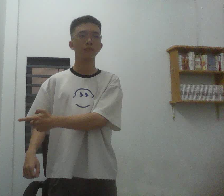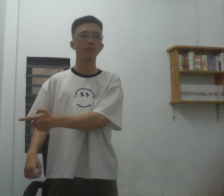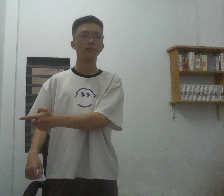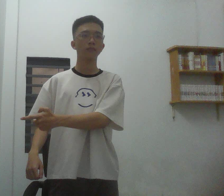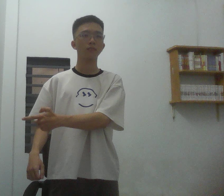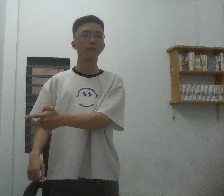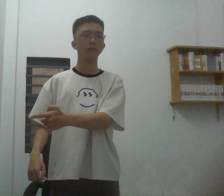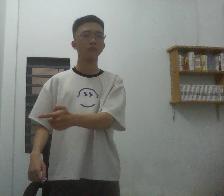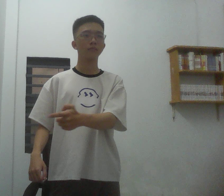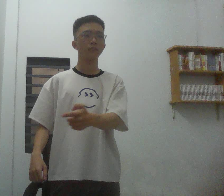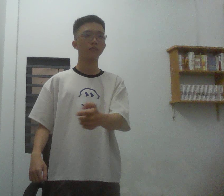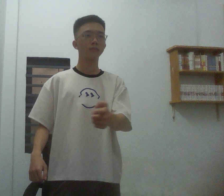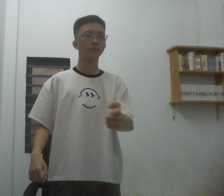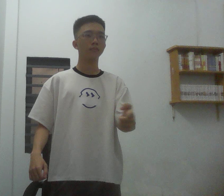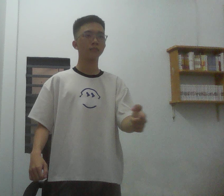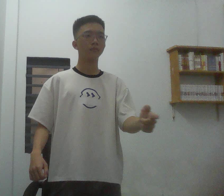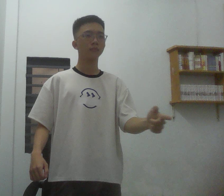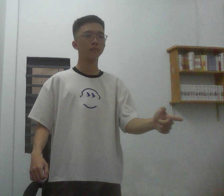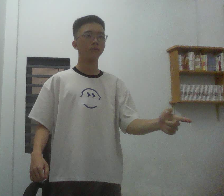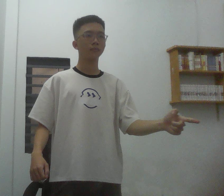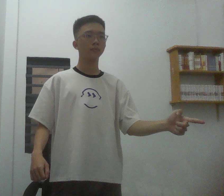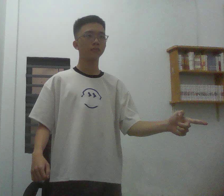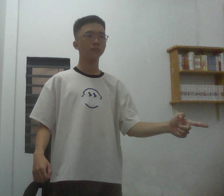cac ban